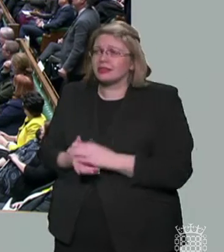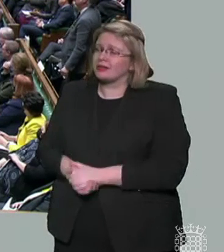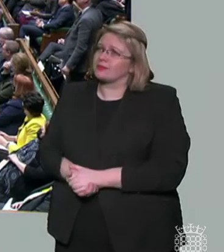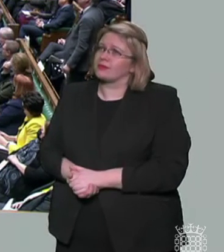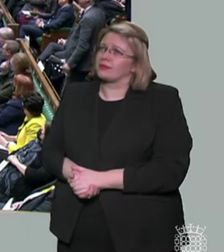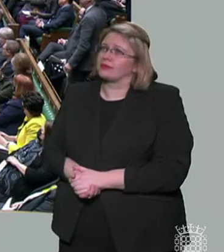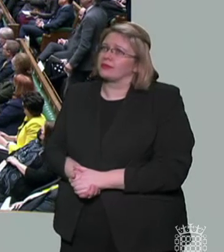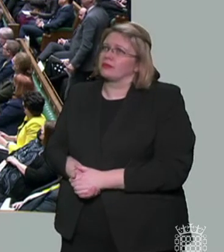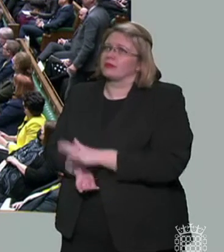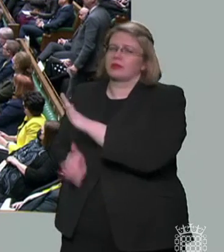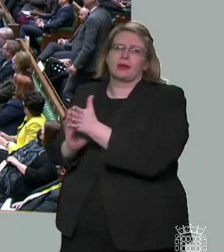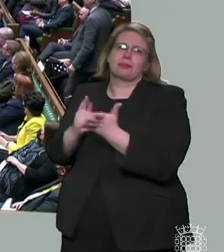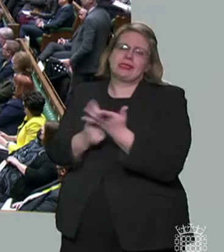This country has an unparalleled record